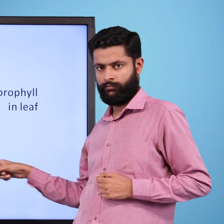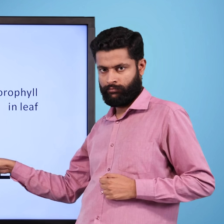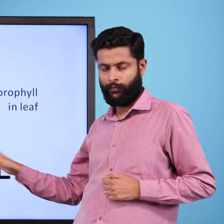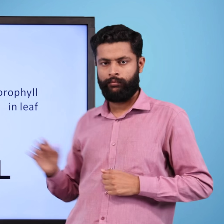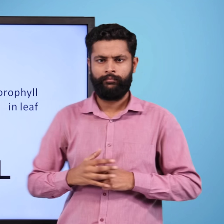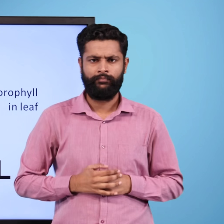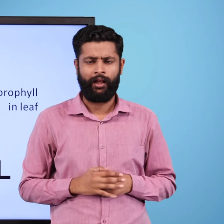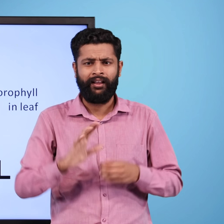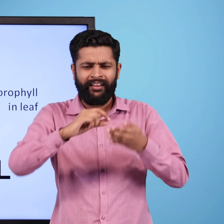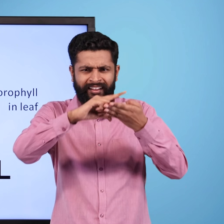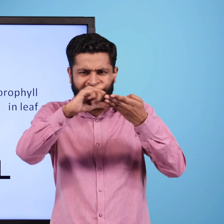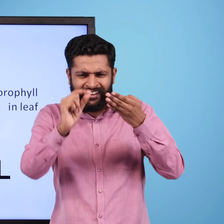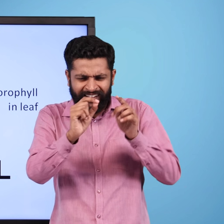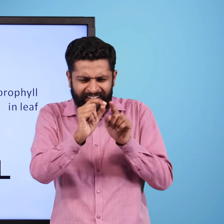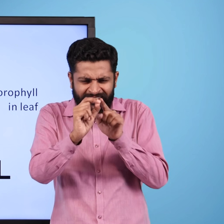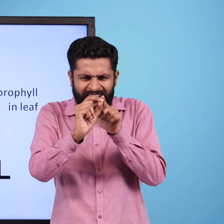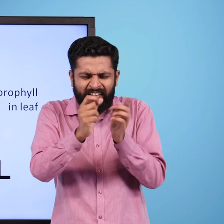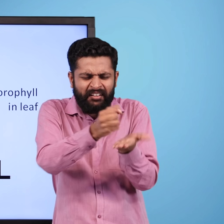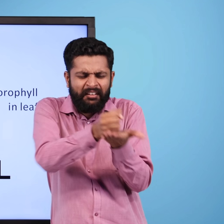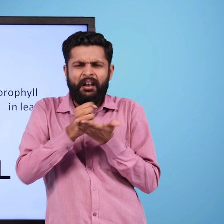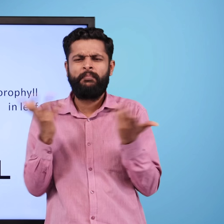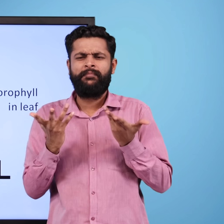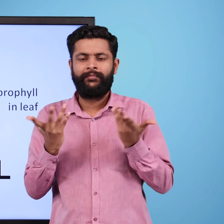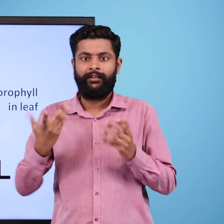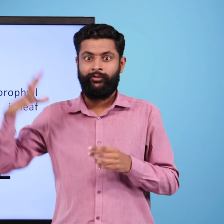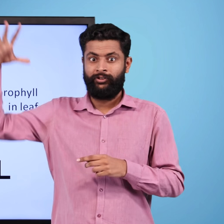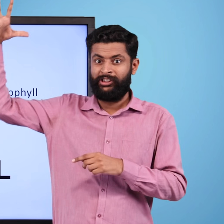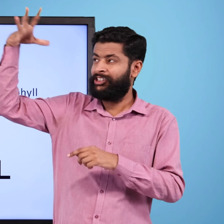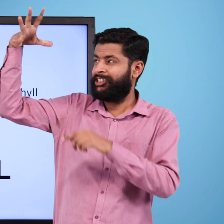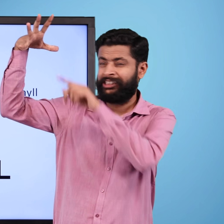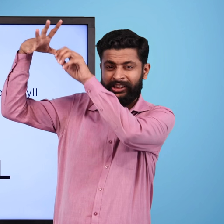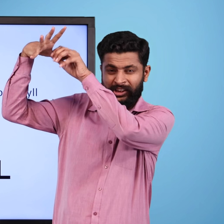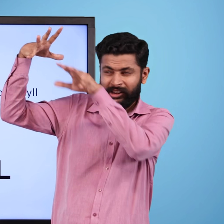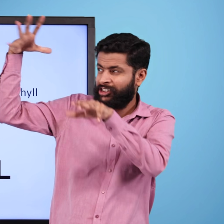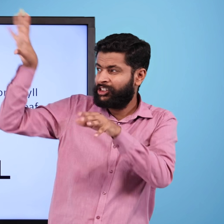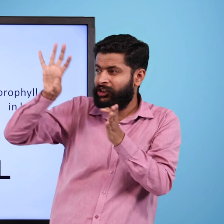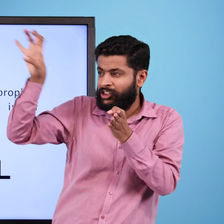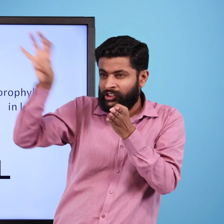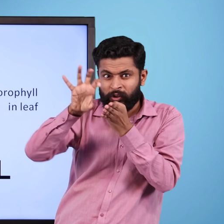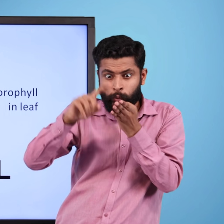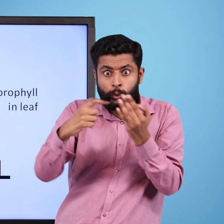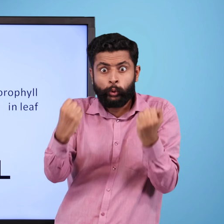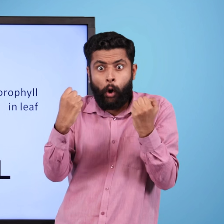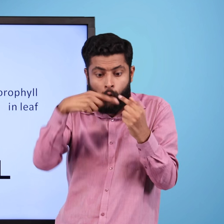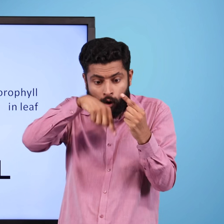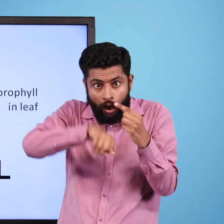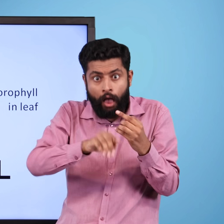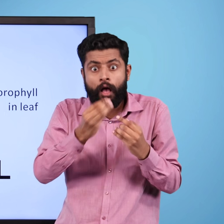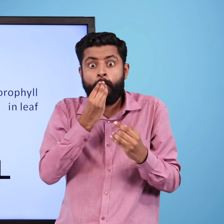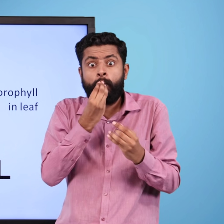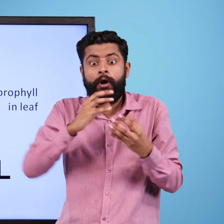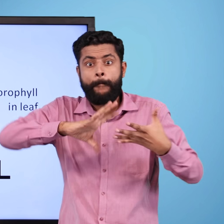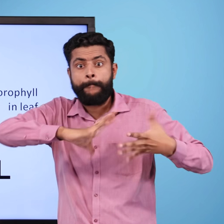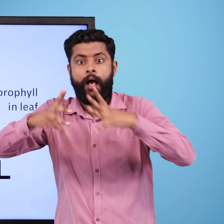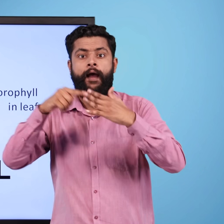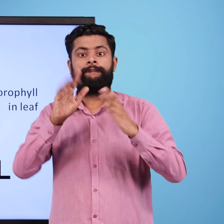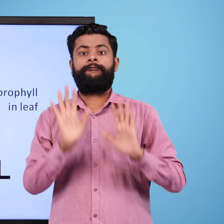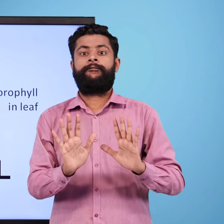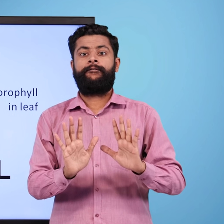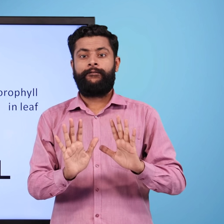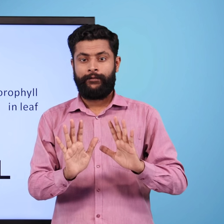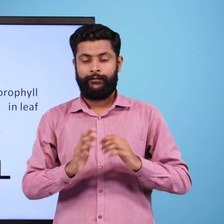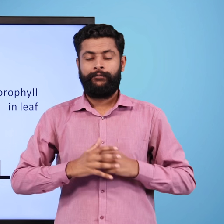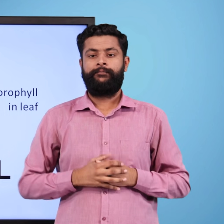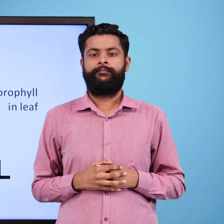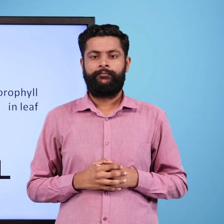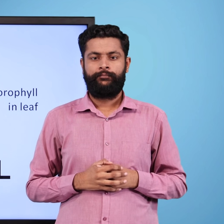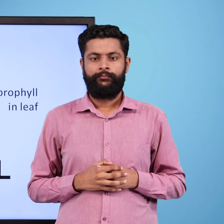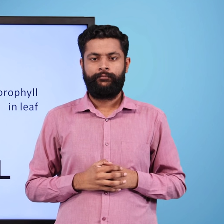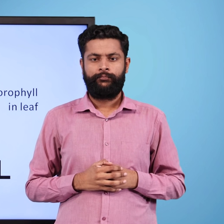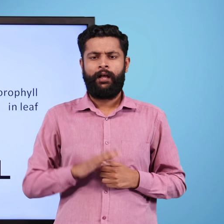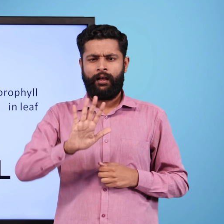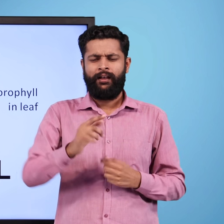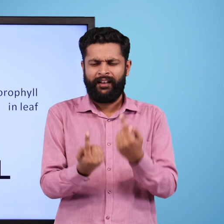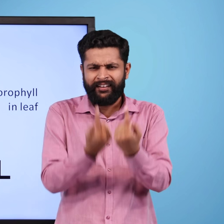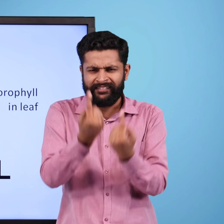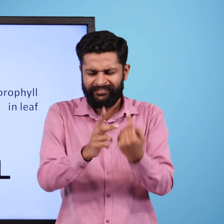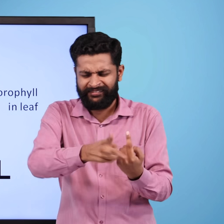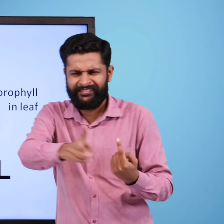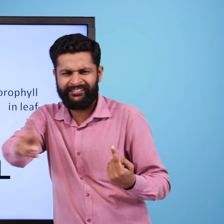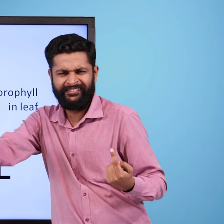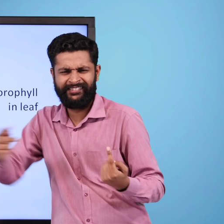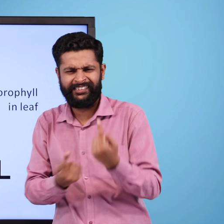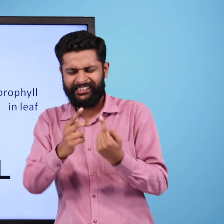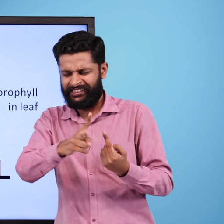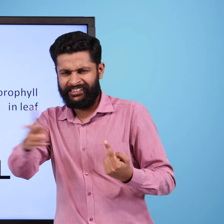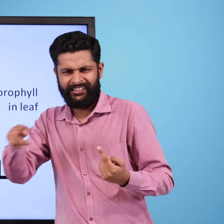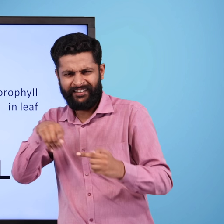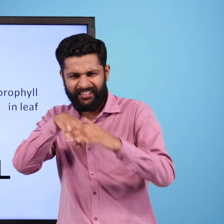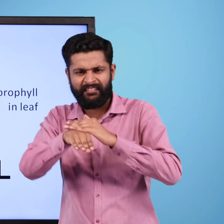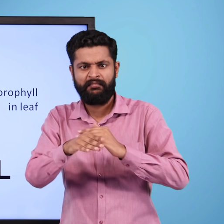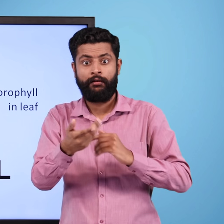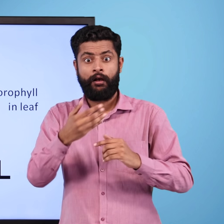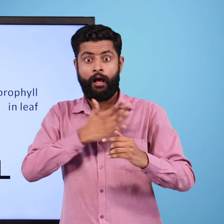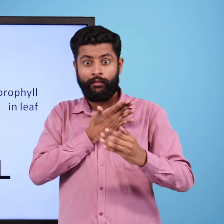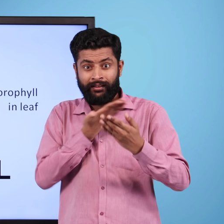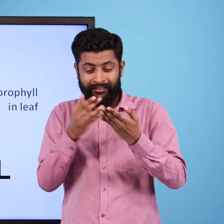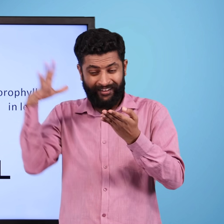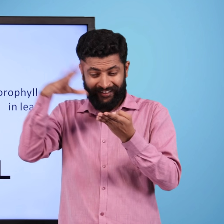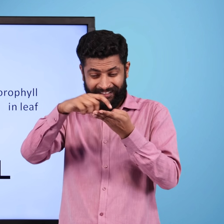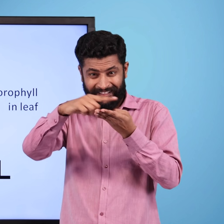It helps leaves to capture the energy of the sunlight to make food. There are some plants which do not have chlorophyll.